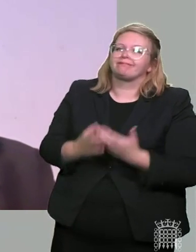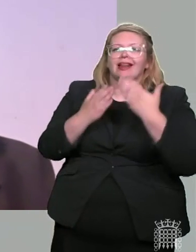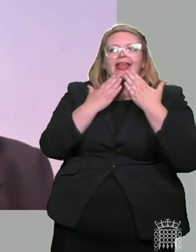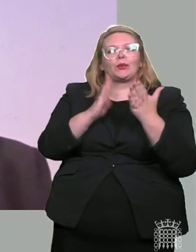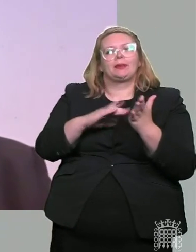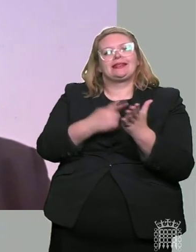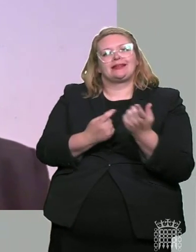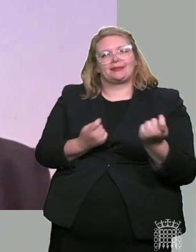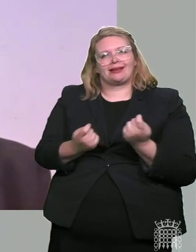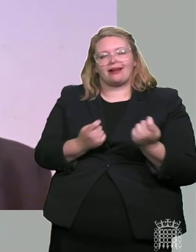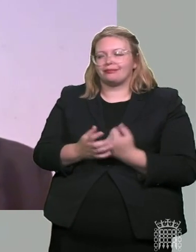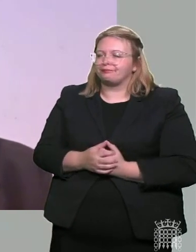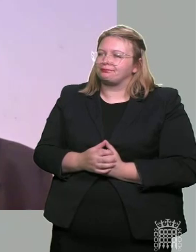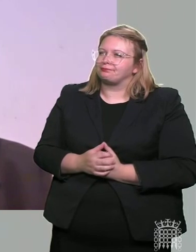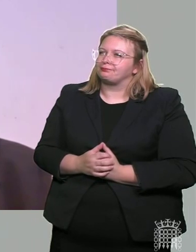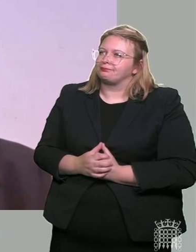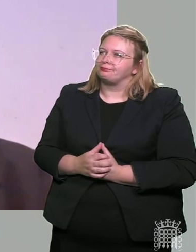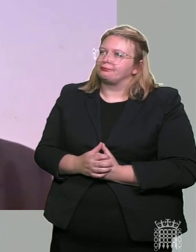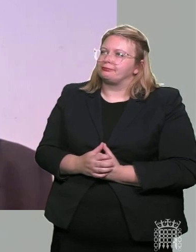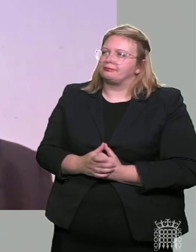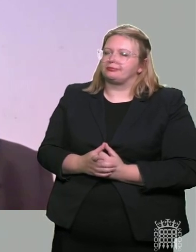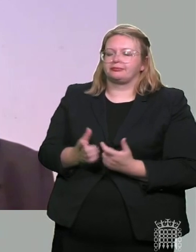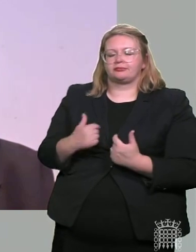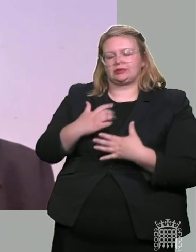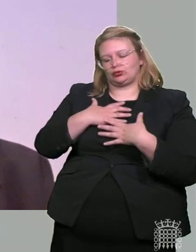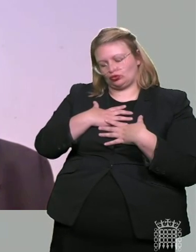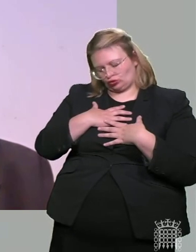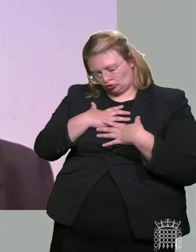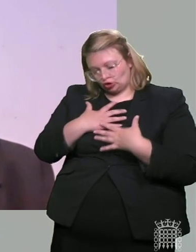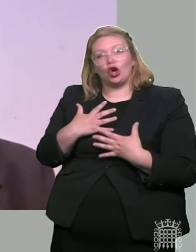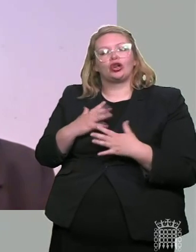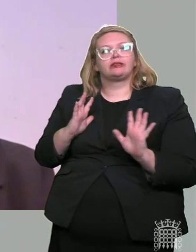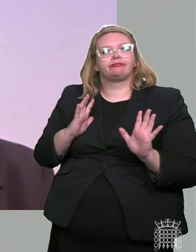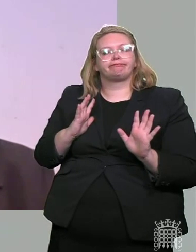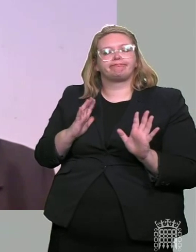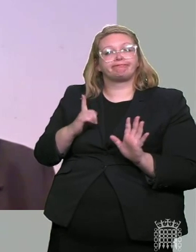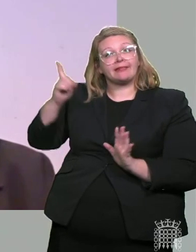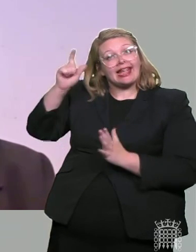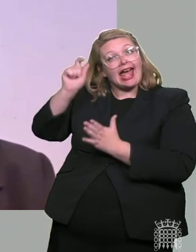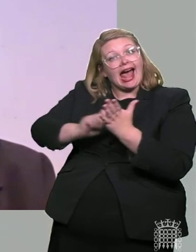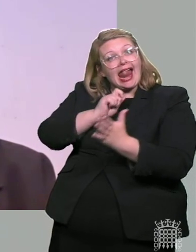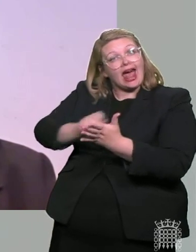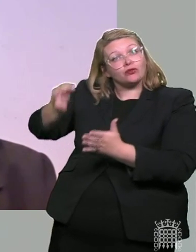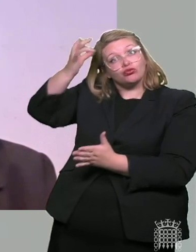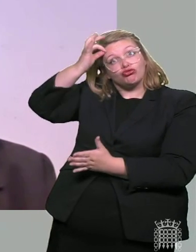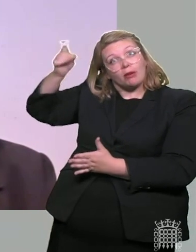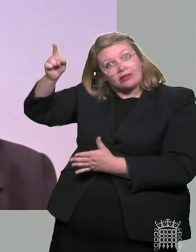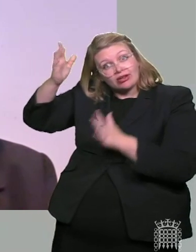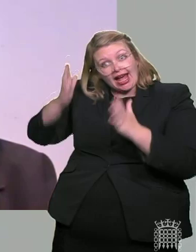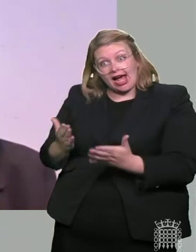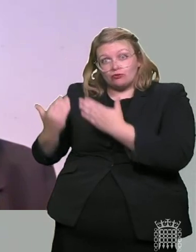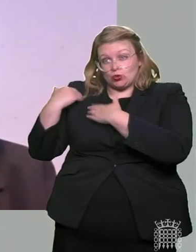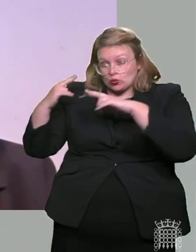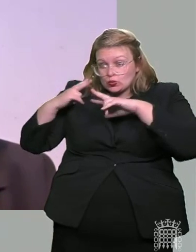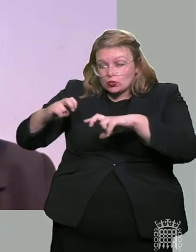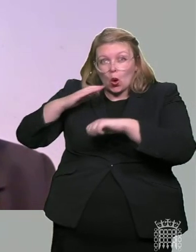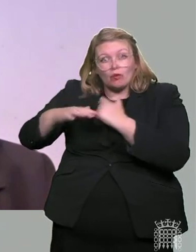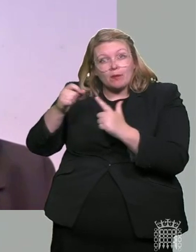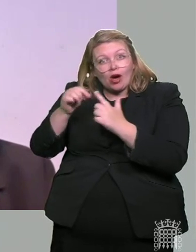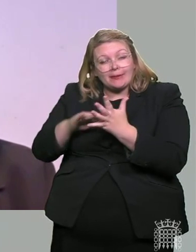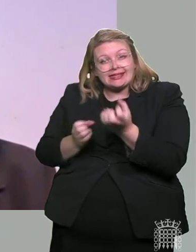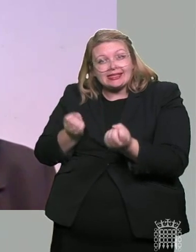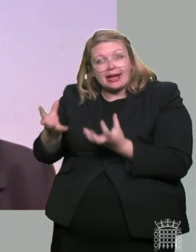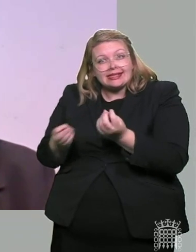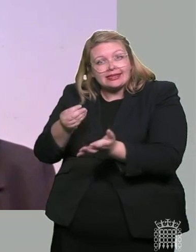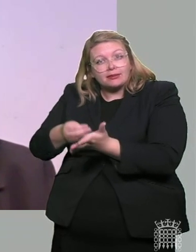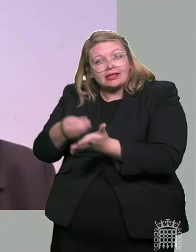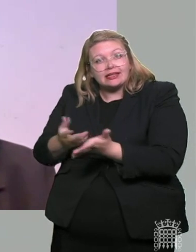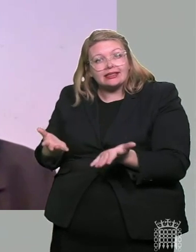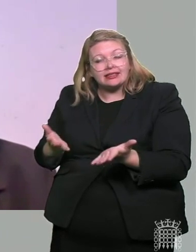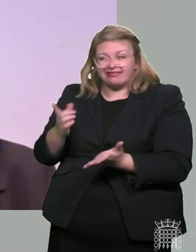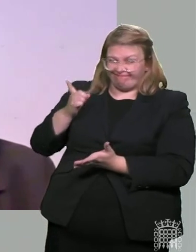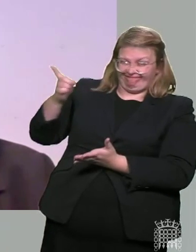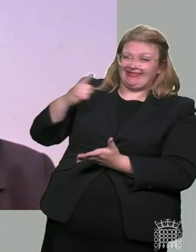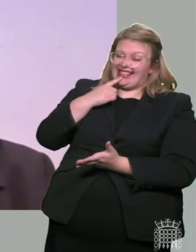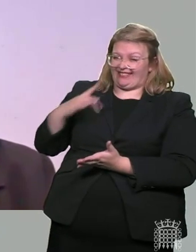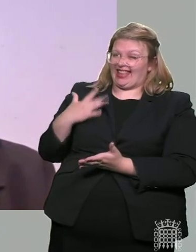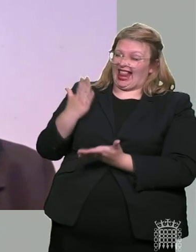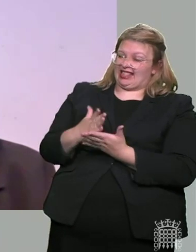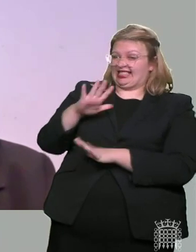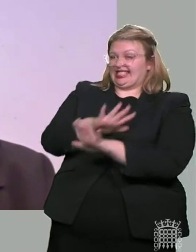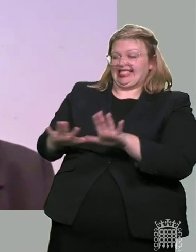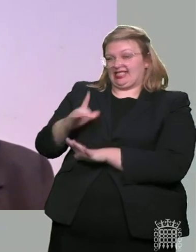It is absolutely shocking that we have heard that the Electoral Commission is investigating funding of the Prime Minister’s Downing Street flat, saying that there are “reasonable grounds to suspect …an offence”.